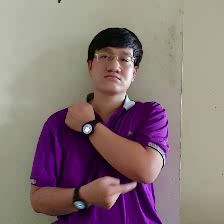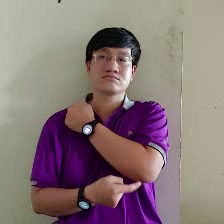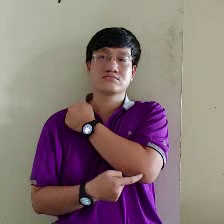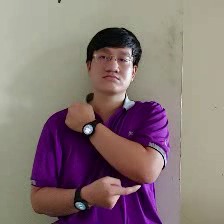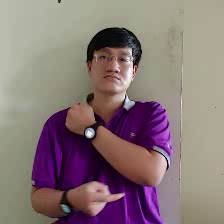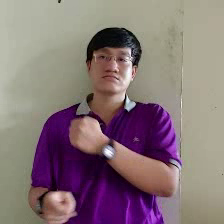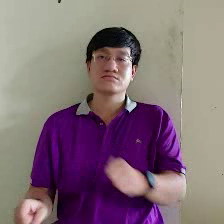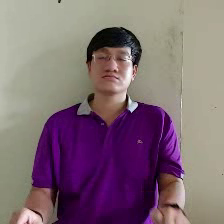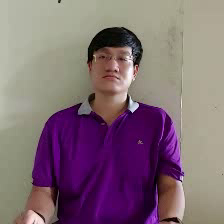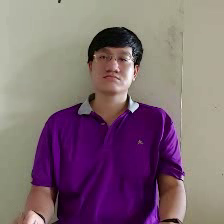Cám dỗ